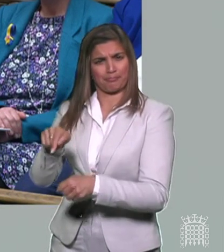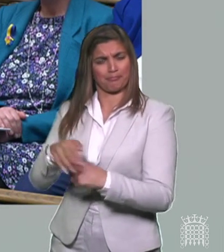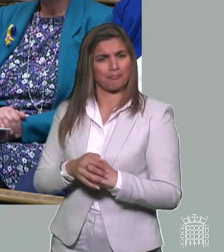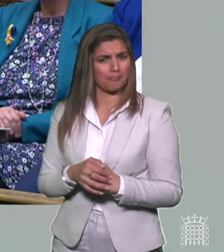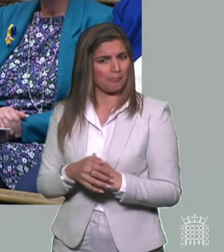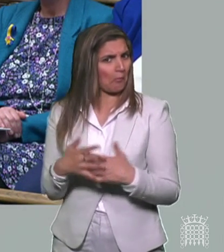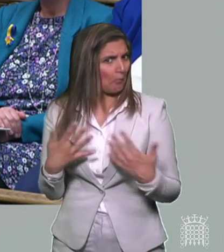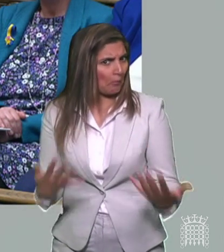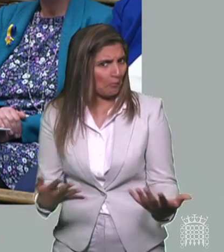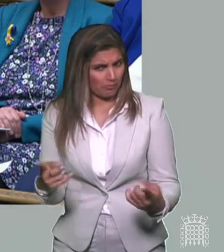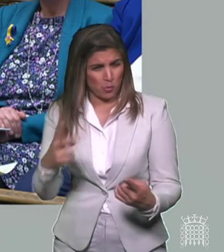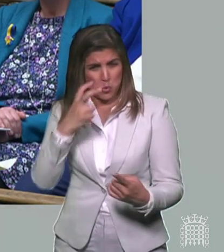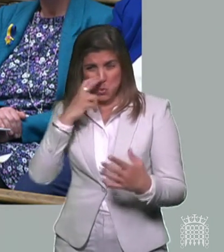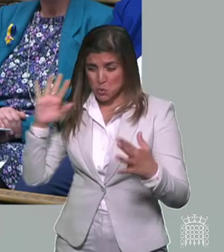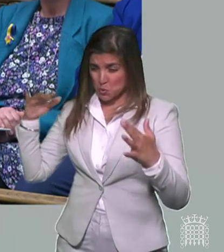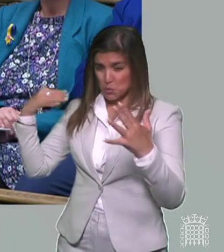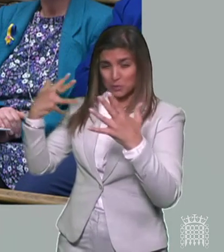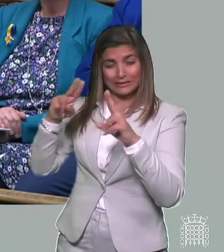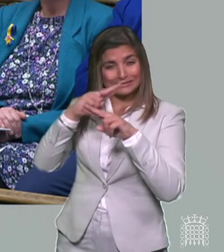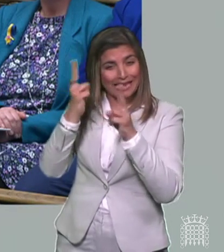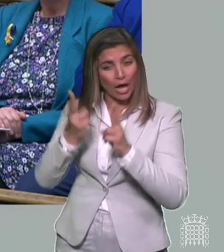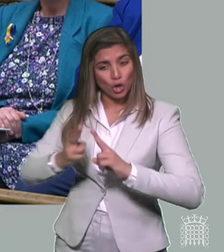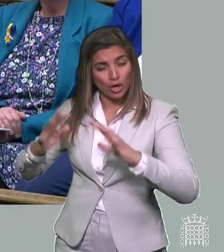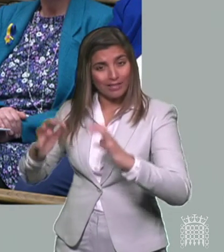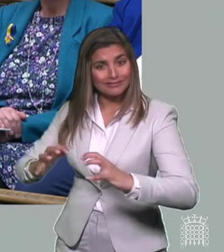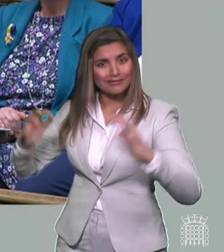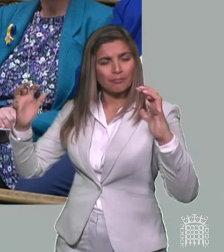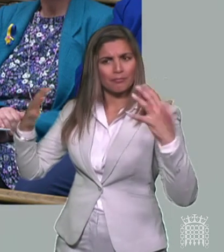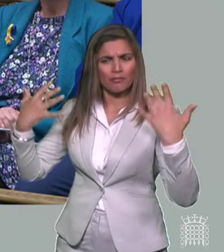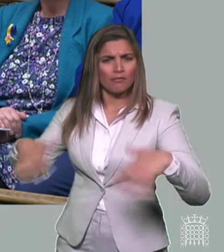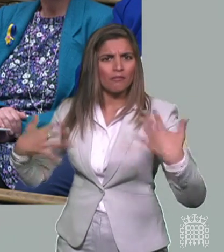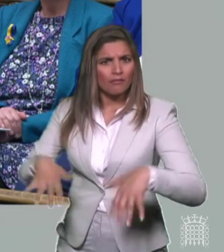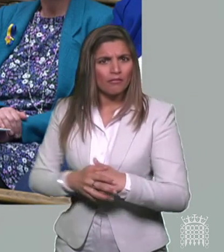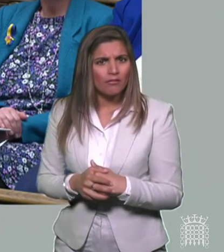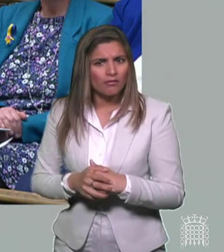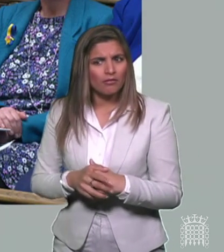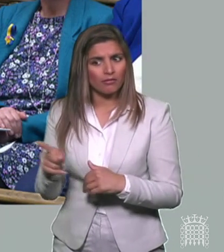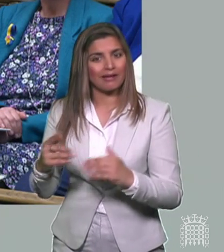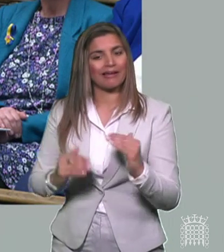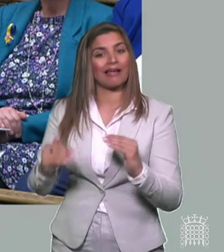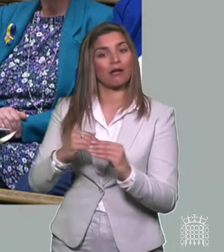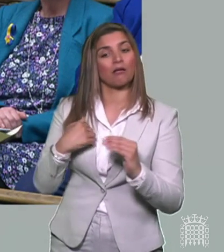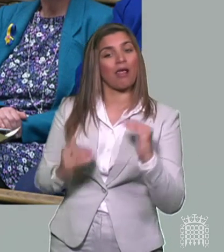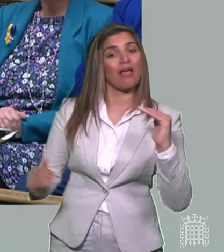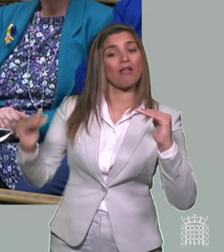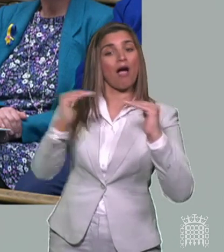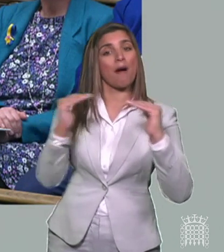It is the oldest international stadium in the world, and forms part of our levelling-up fund bid.